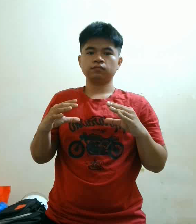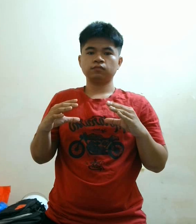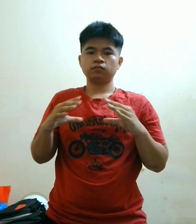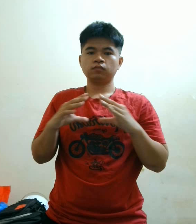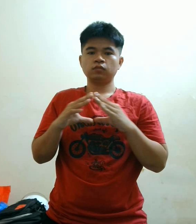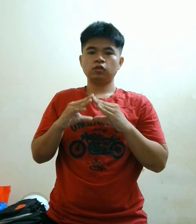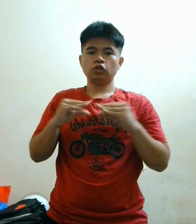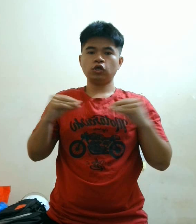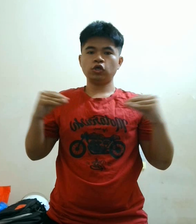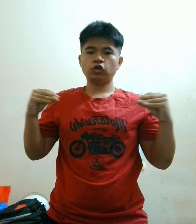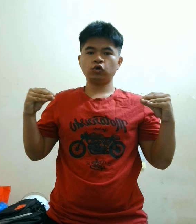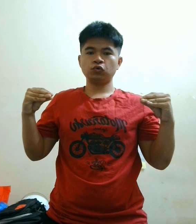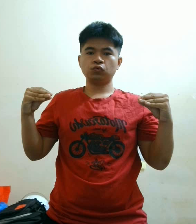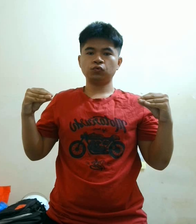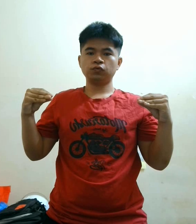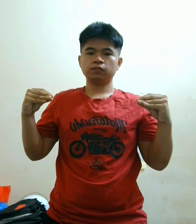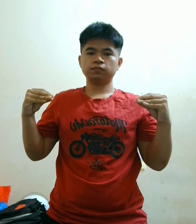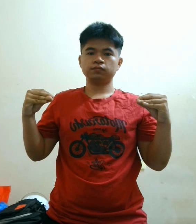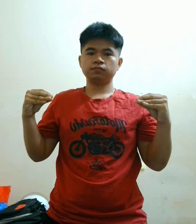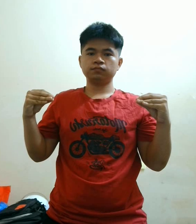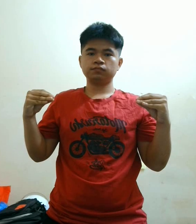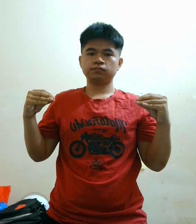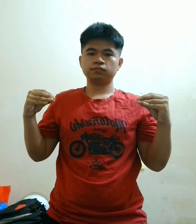nhieu